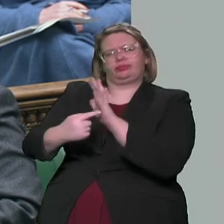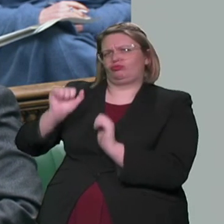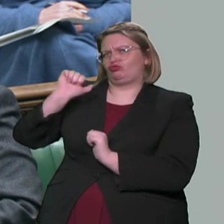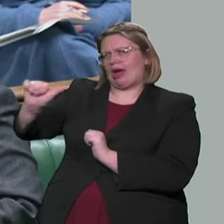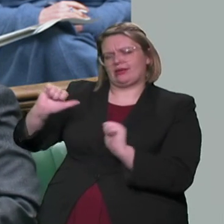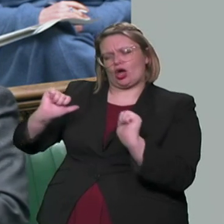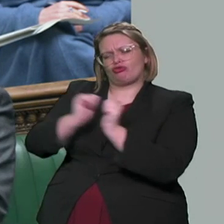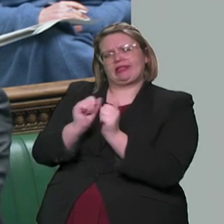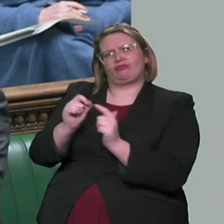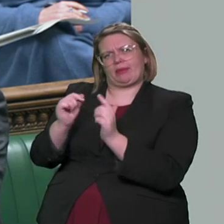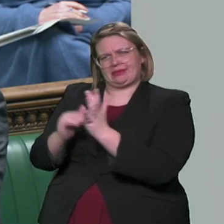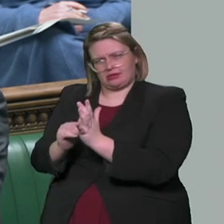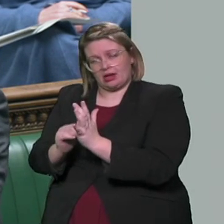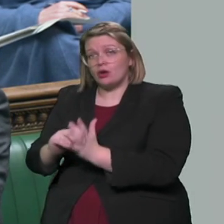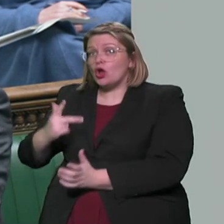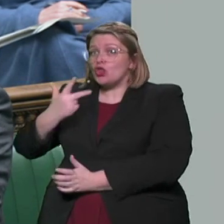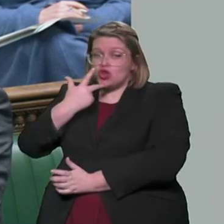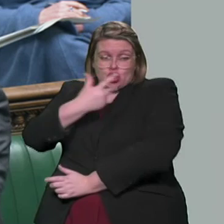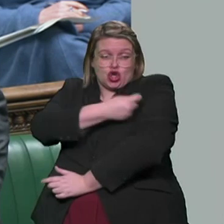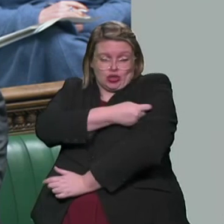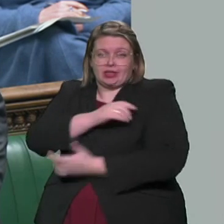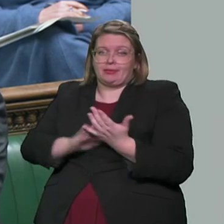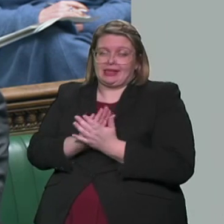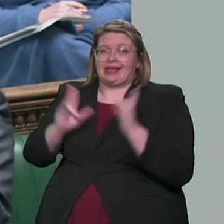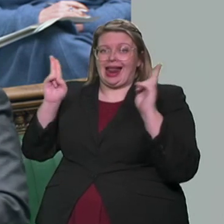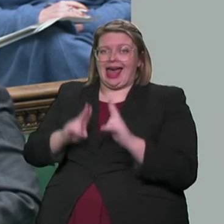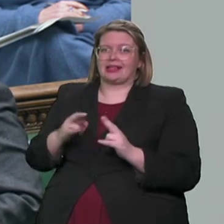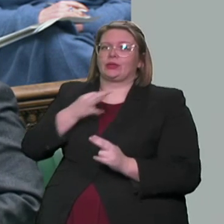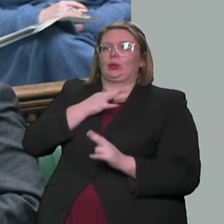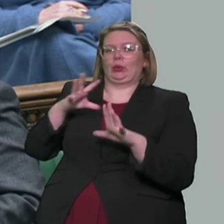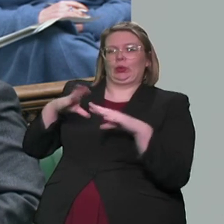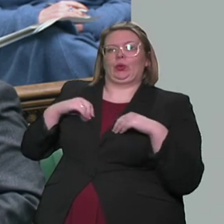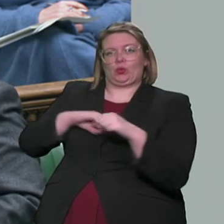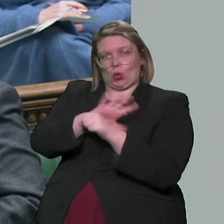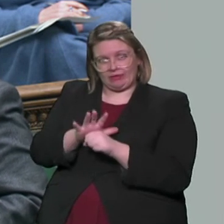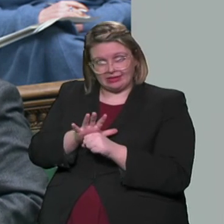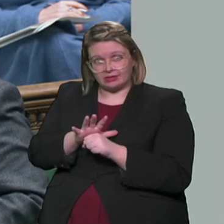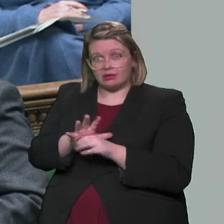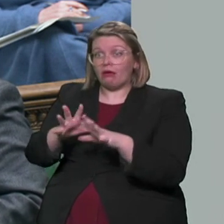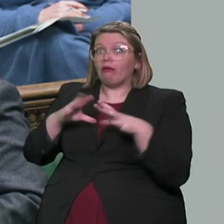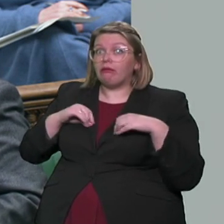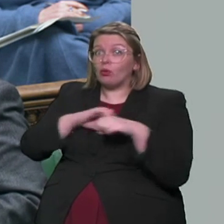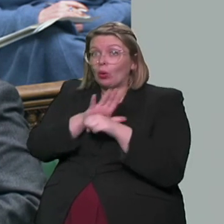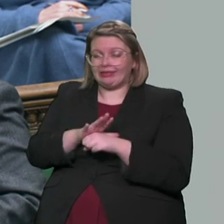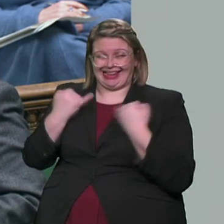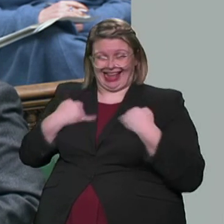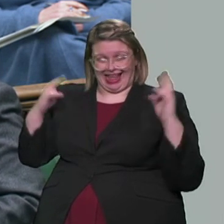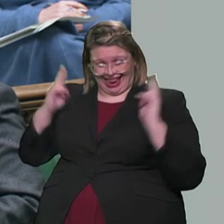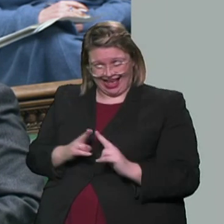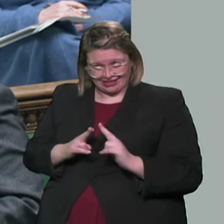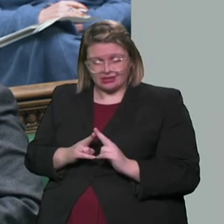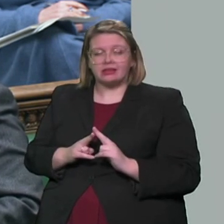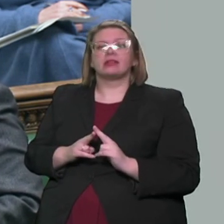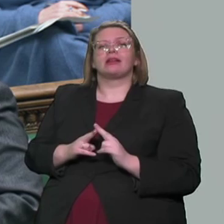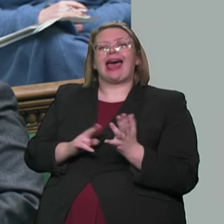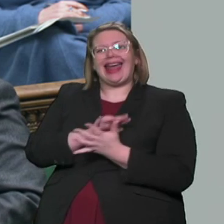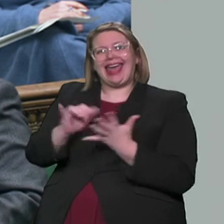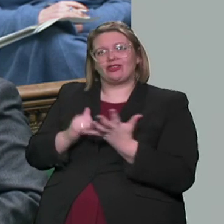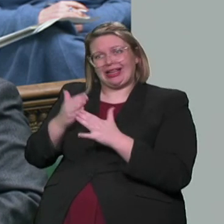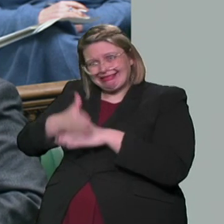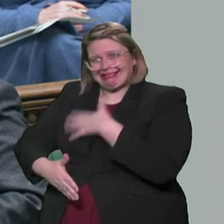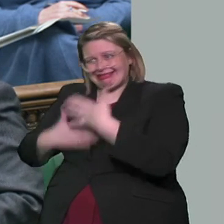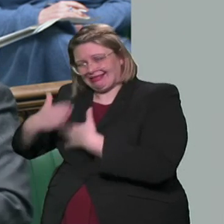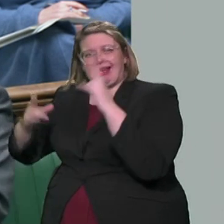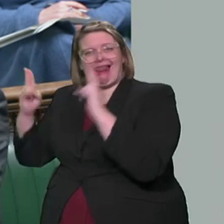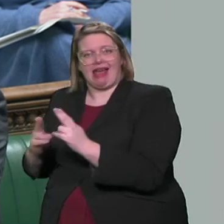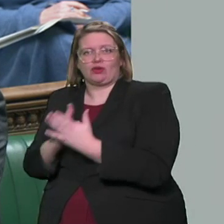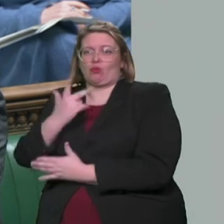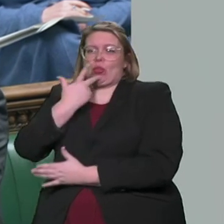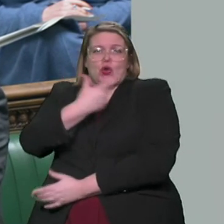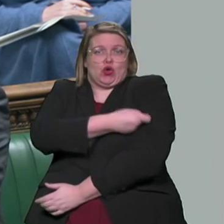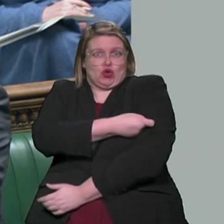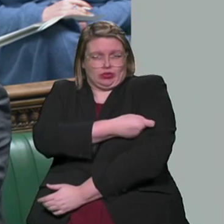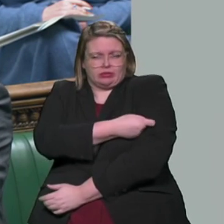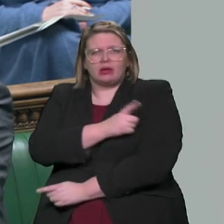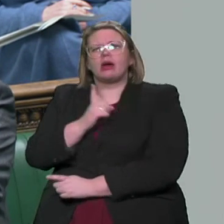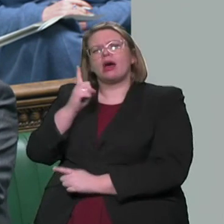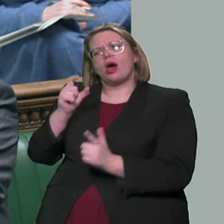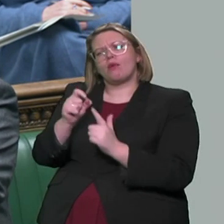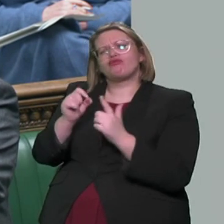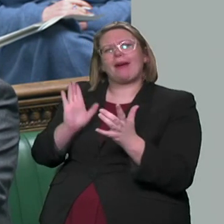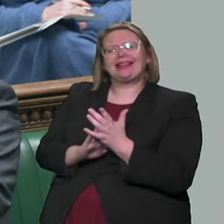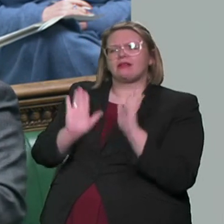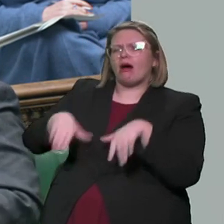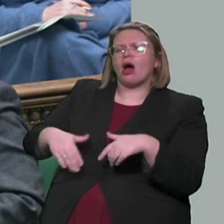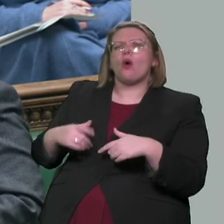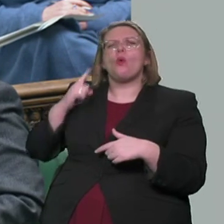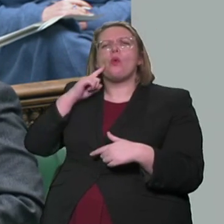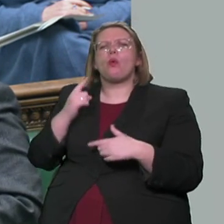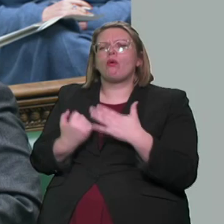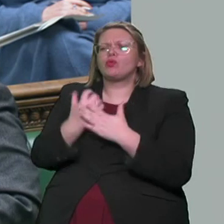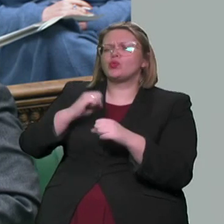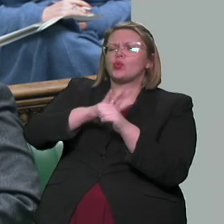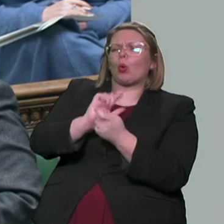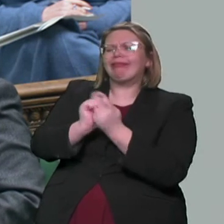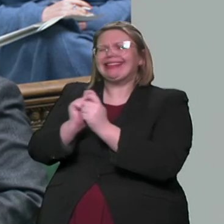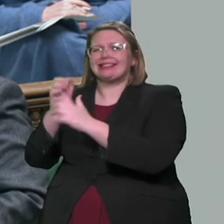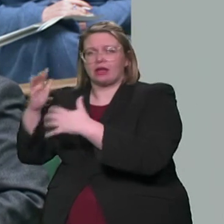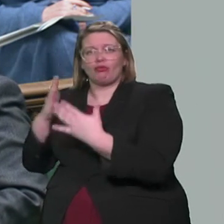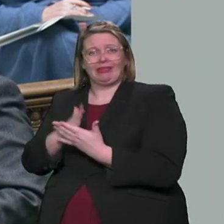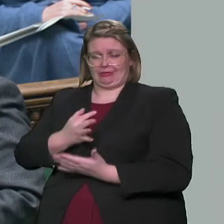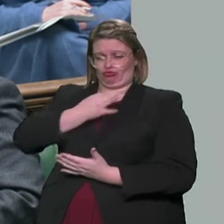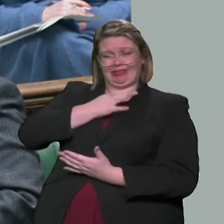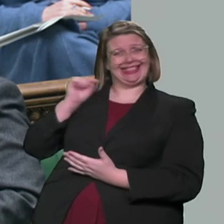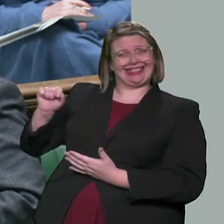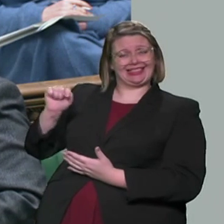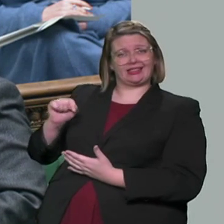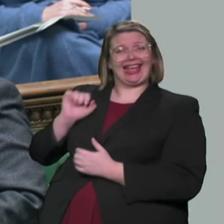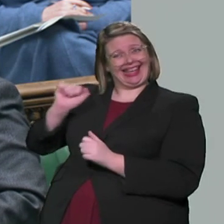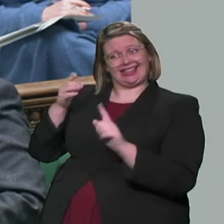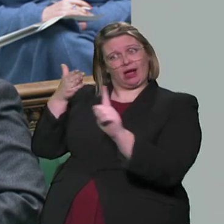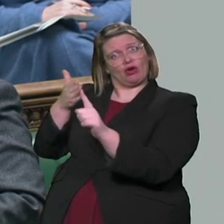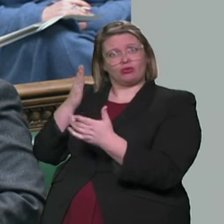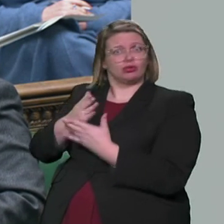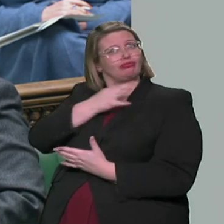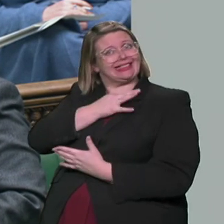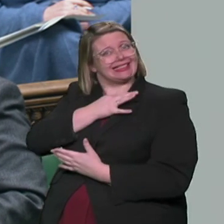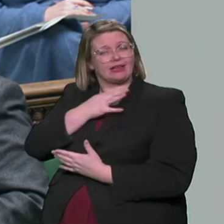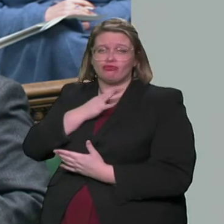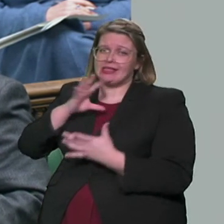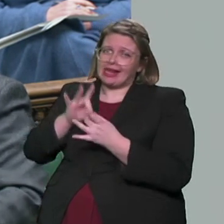Getting a booster reduces the chance of getting covid, protects against serious illness and helps to reduce pressure on our NHS, but his central approach of riding out the omicron wave is a reckless gamble that risks lives and risks the NHS.